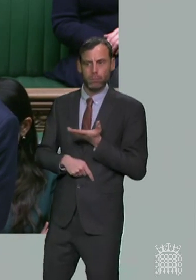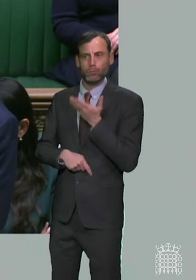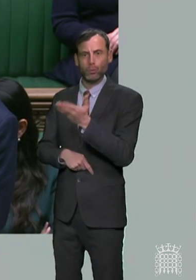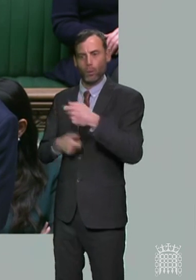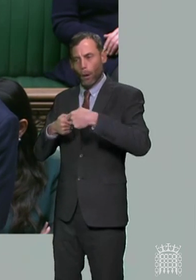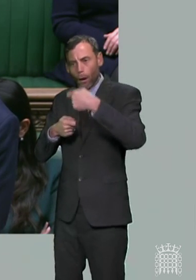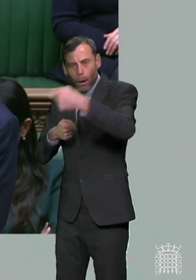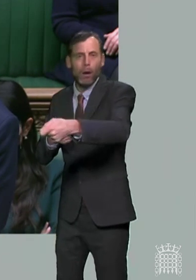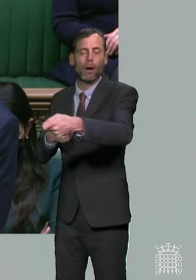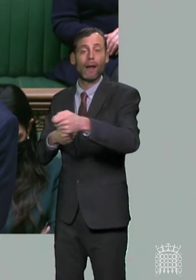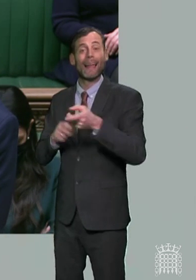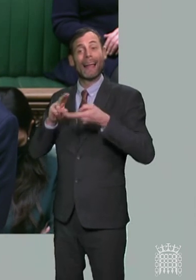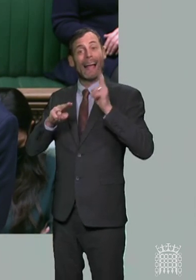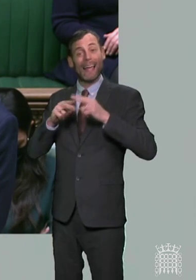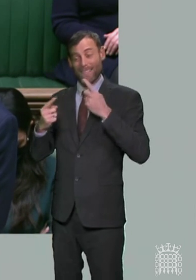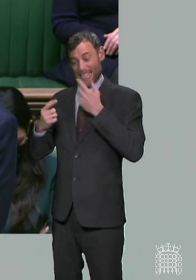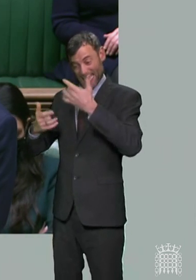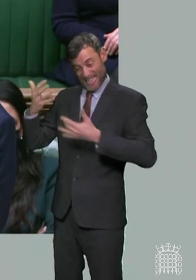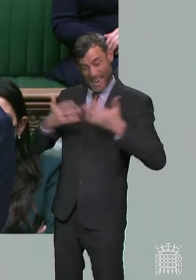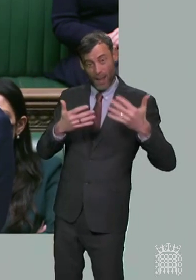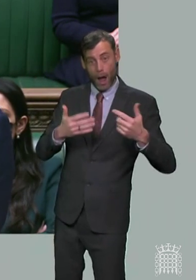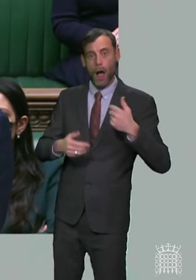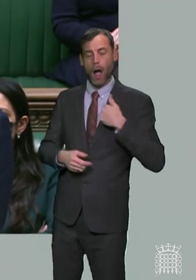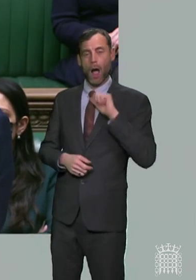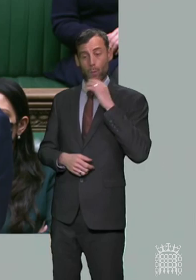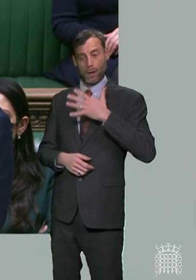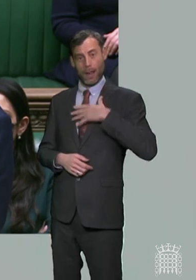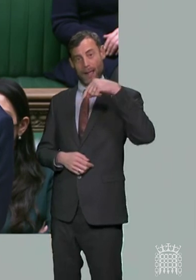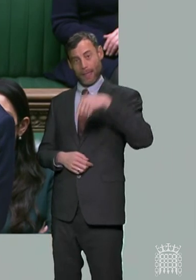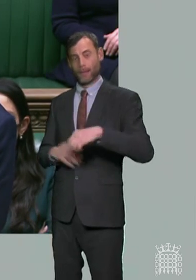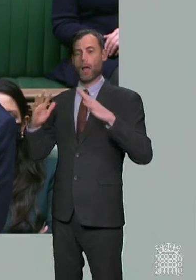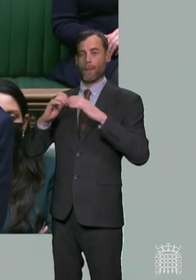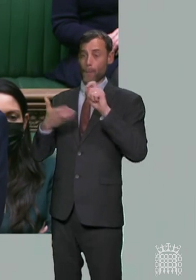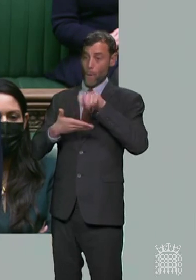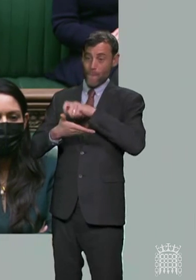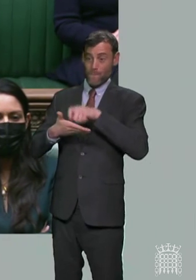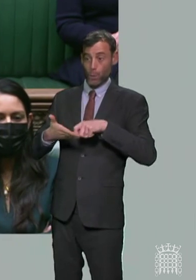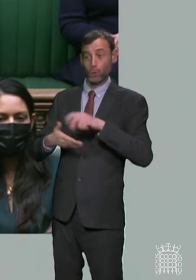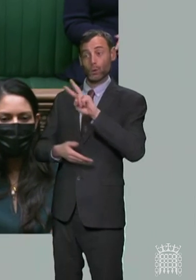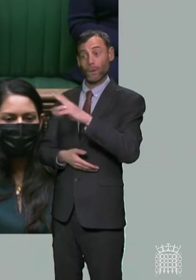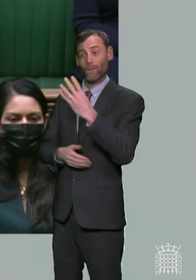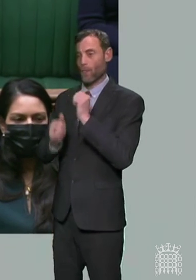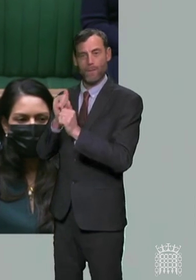Indeed, were the data to allow, I would like to seek a vote in this House to bring that date forward.